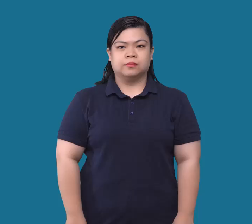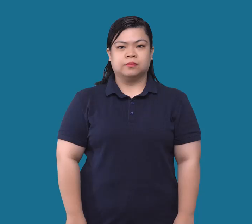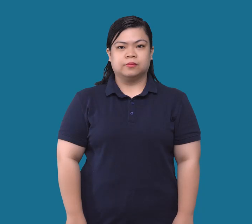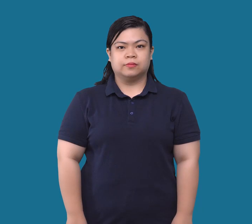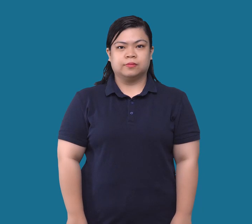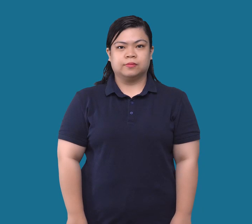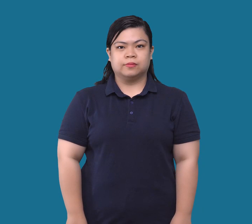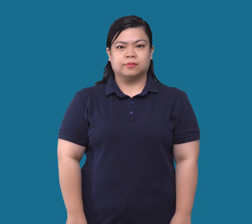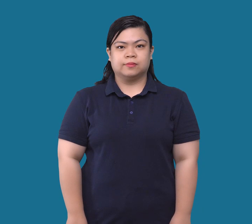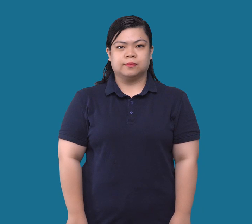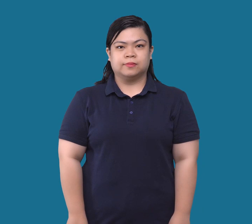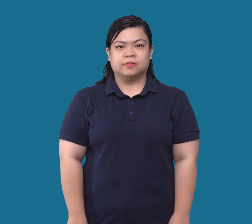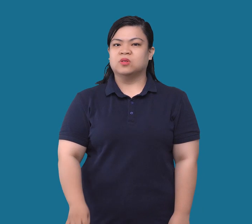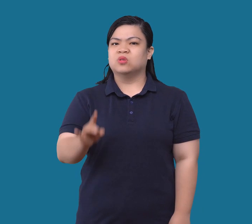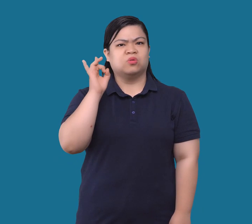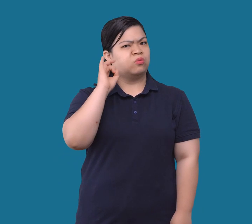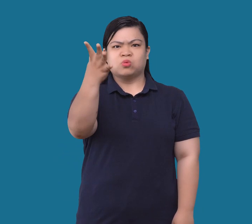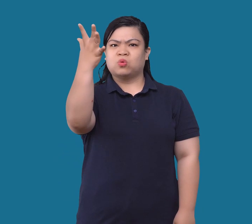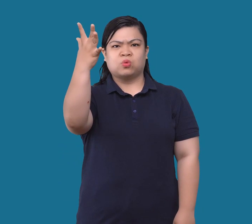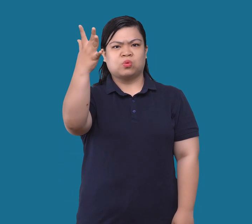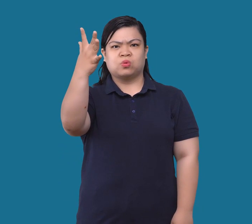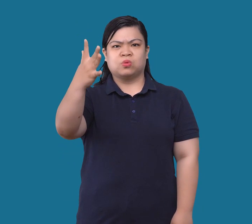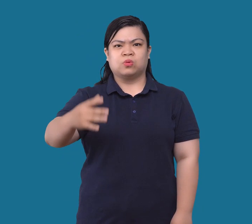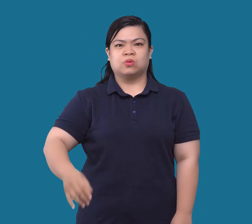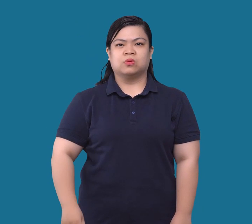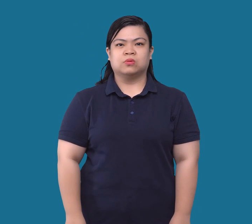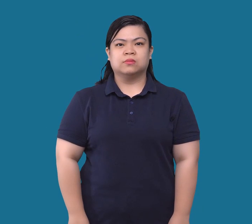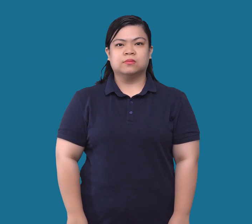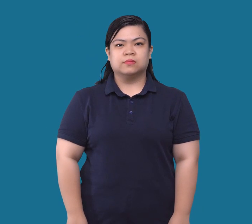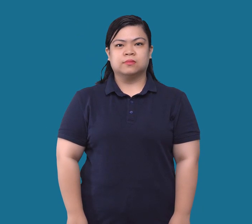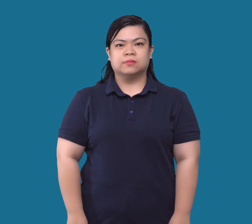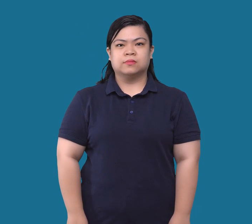không cho